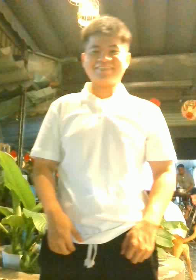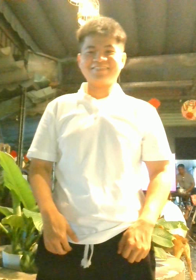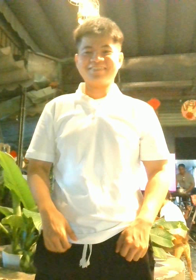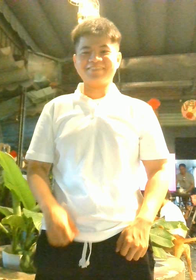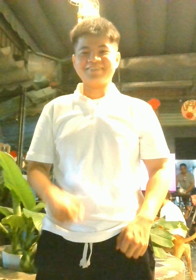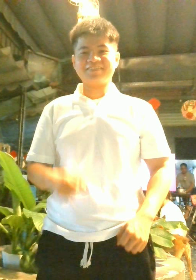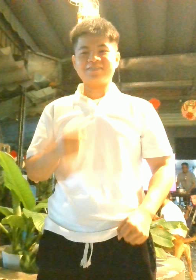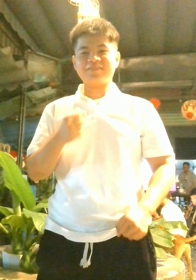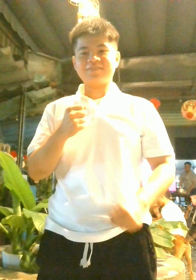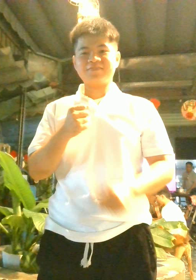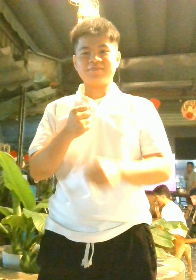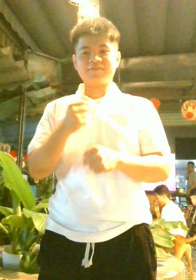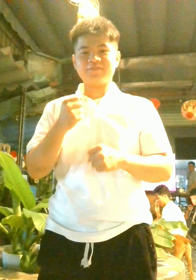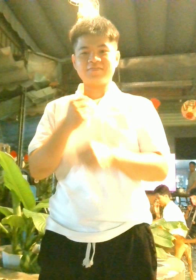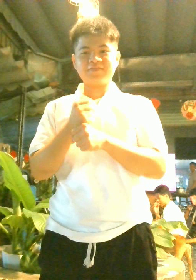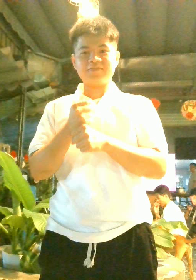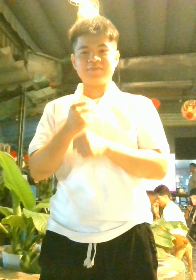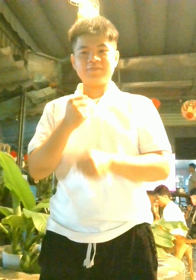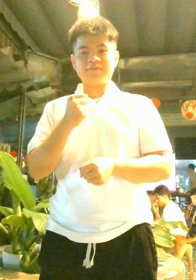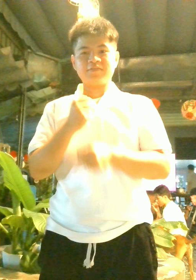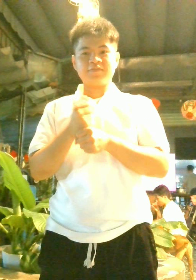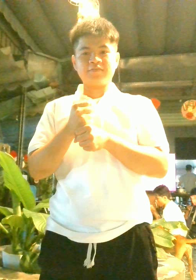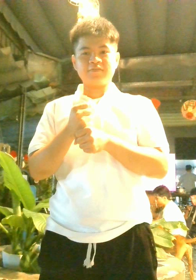ho tro